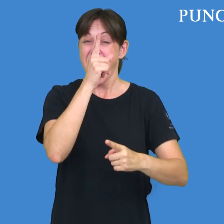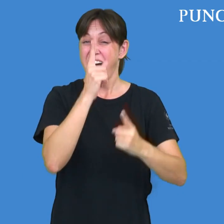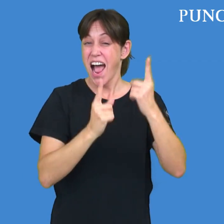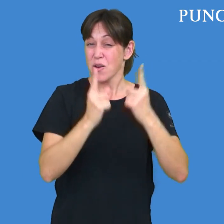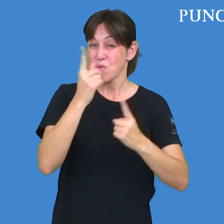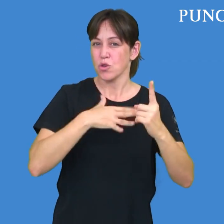alguno